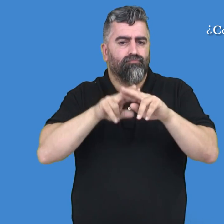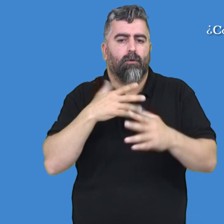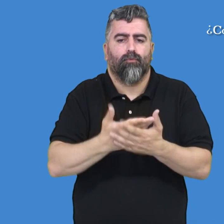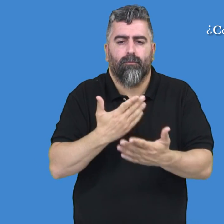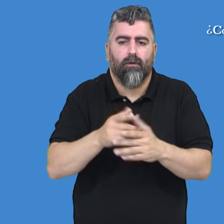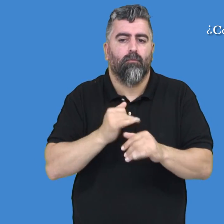certificado